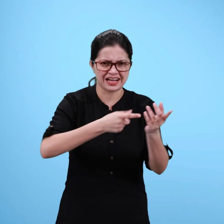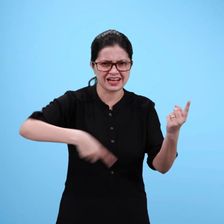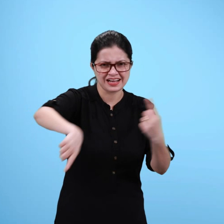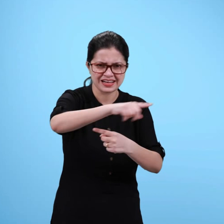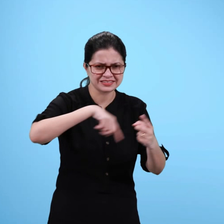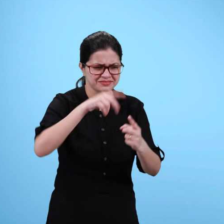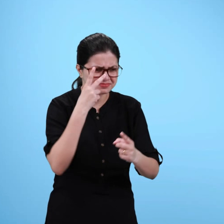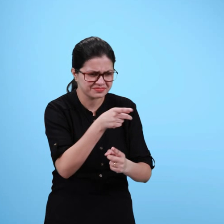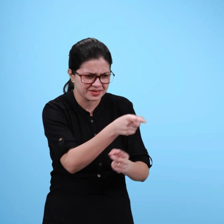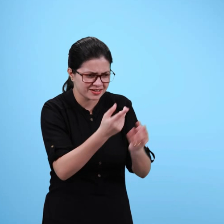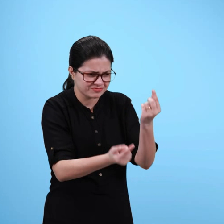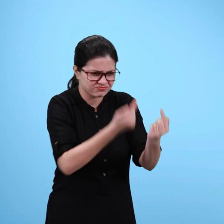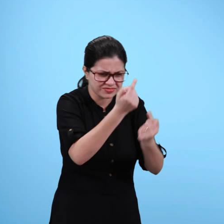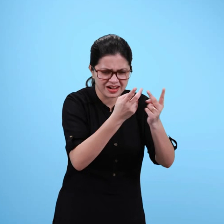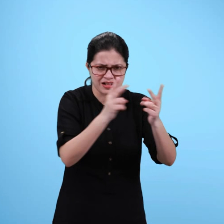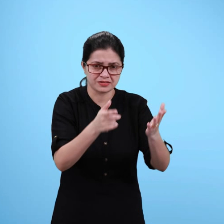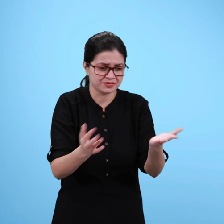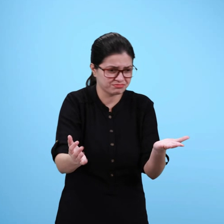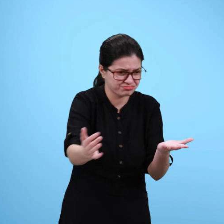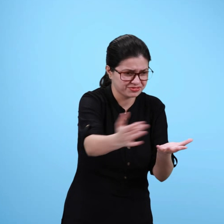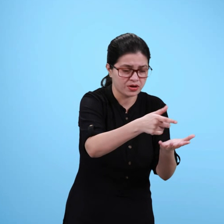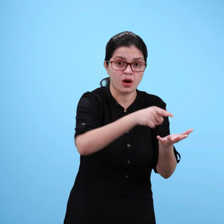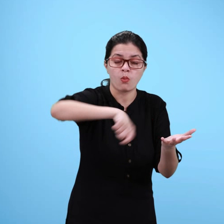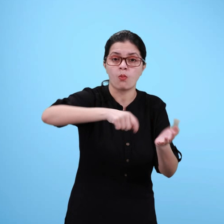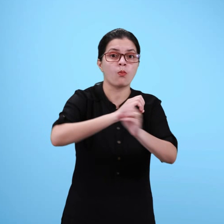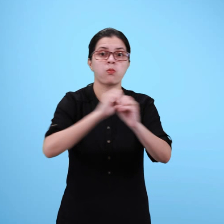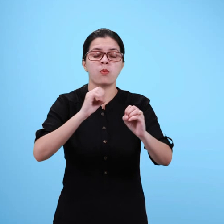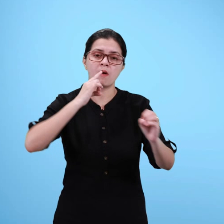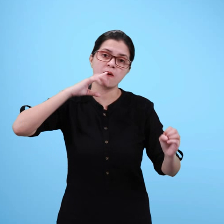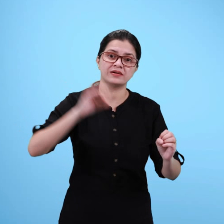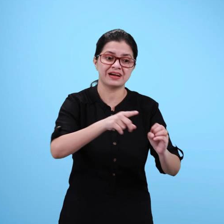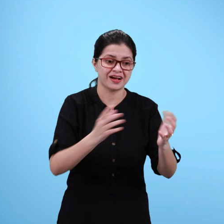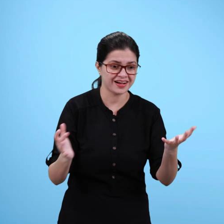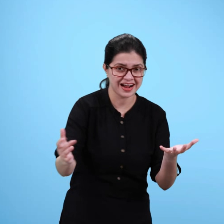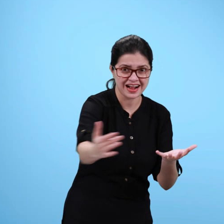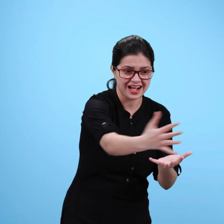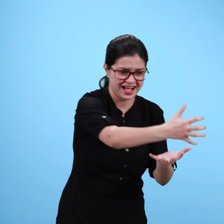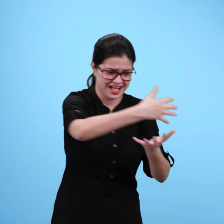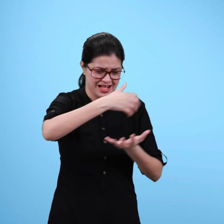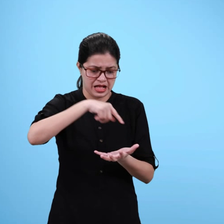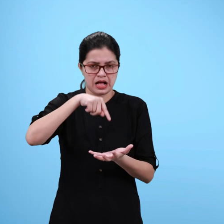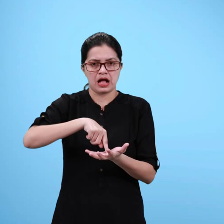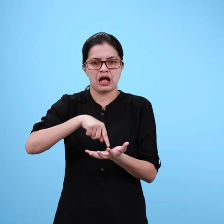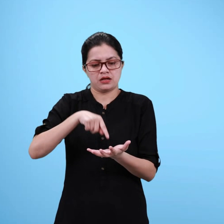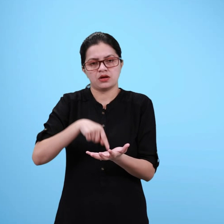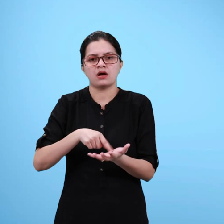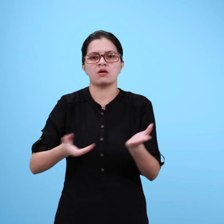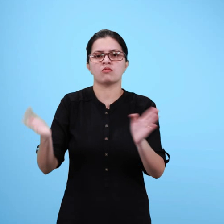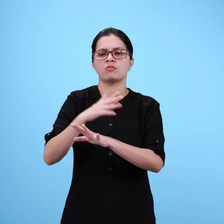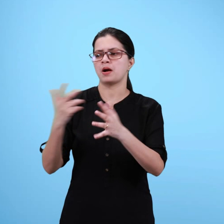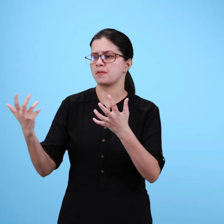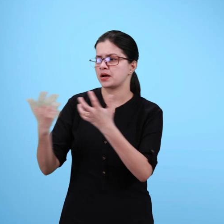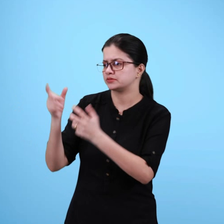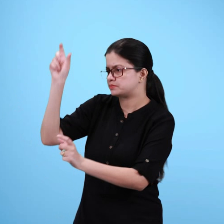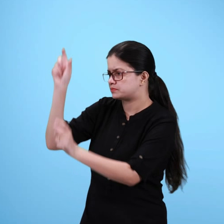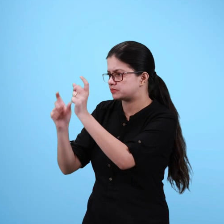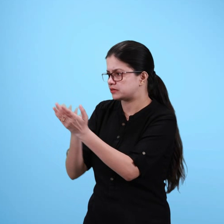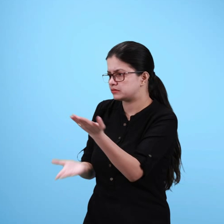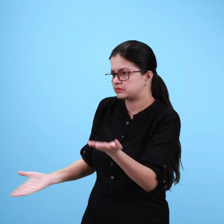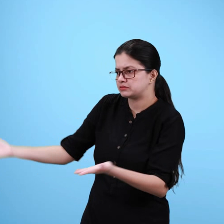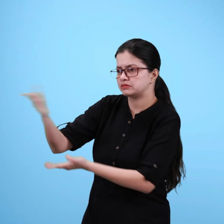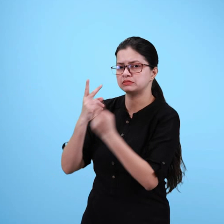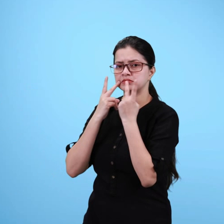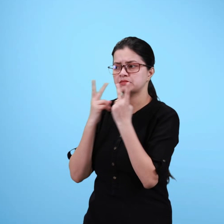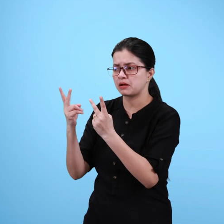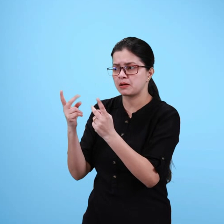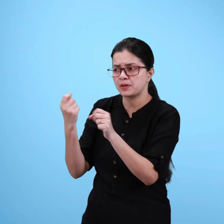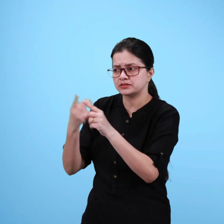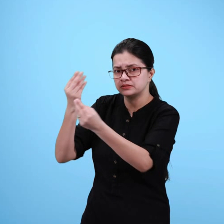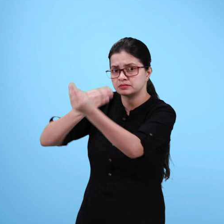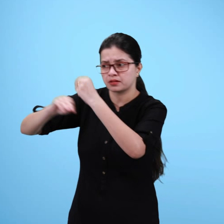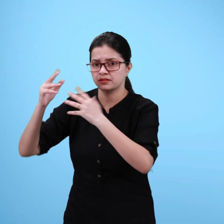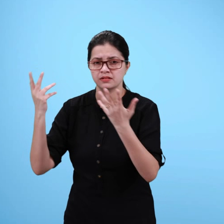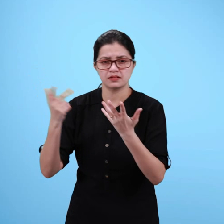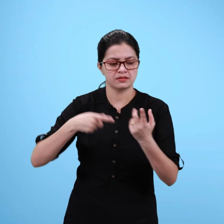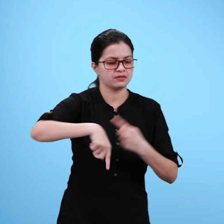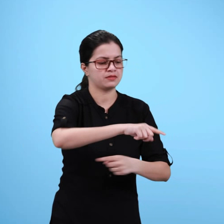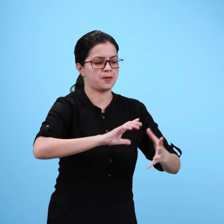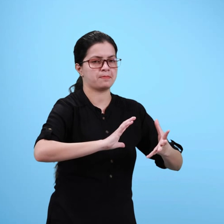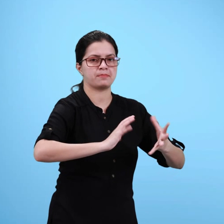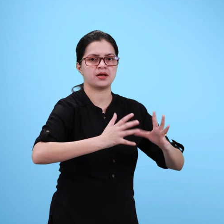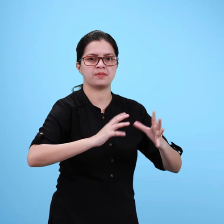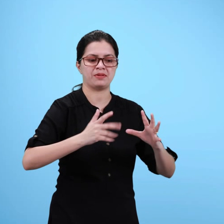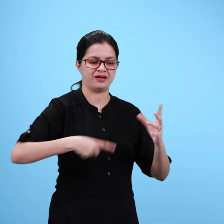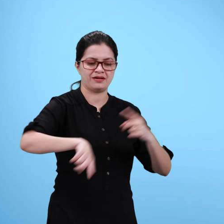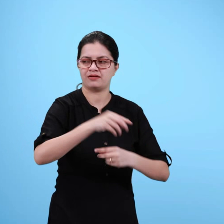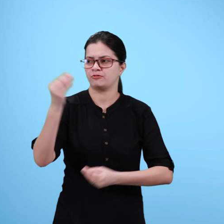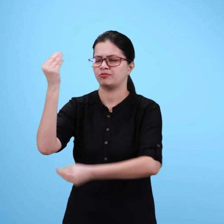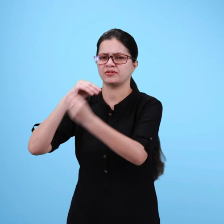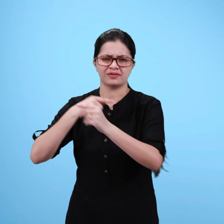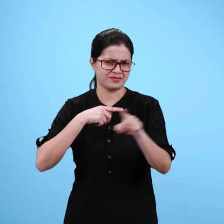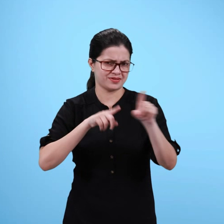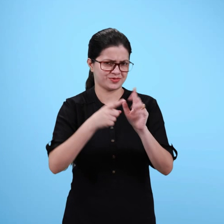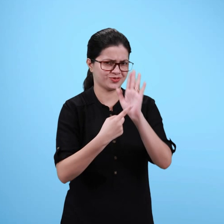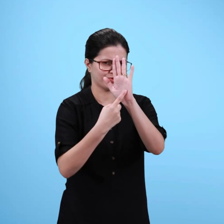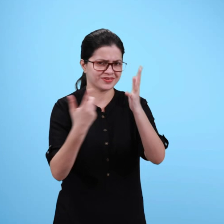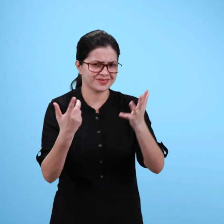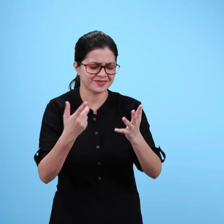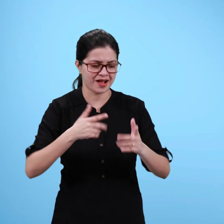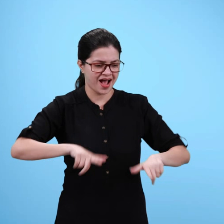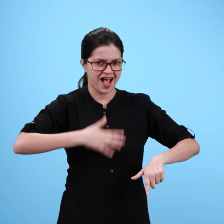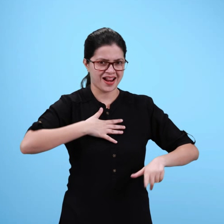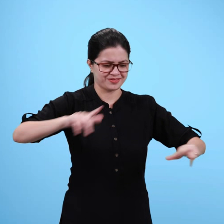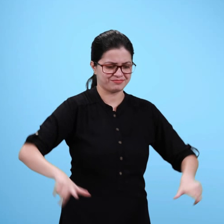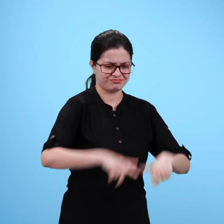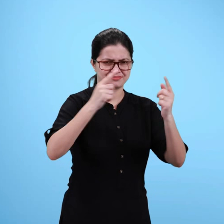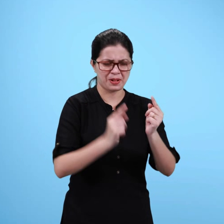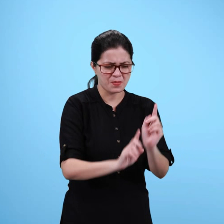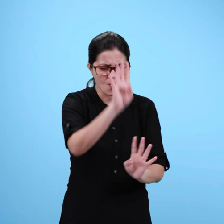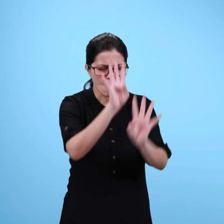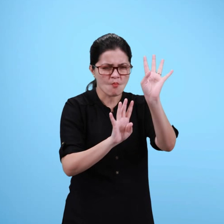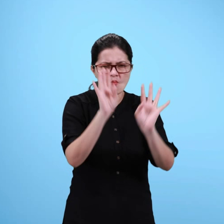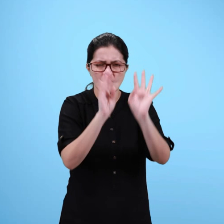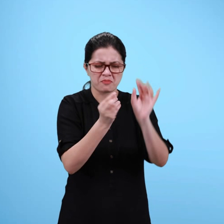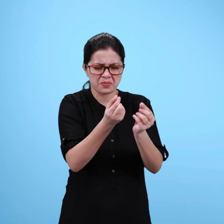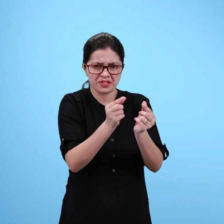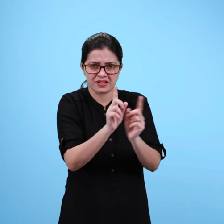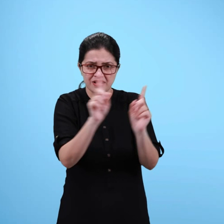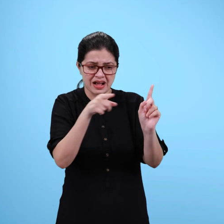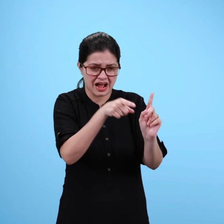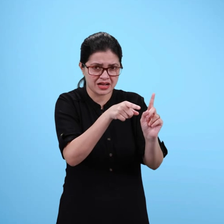or manufacturing change raw materials into products of more value to people. For example, pulp is changed into paper